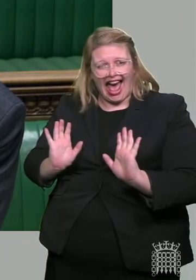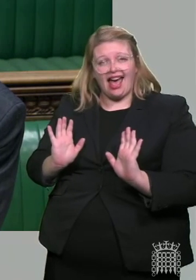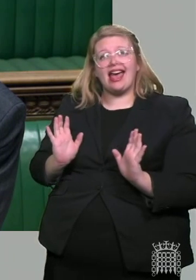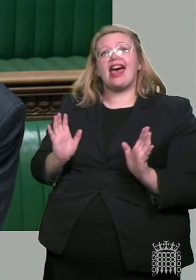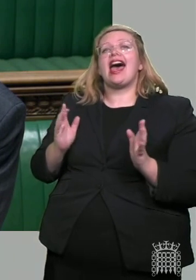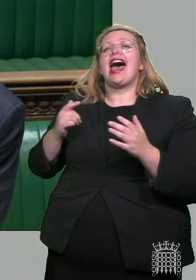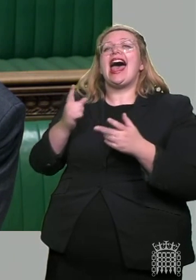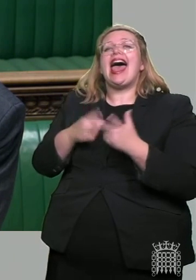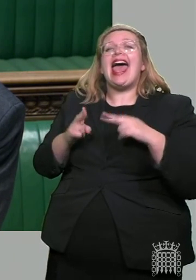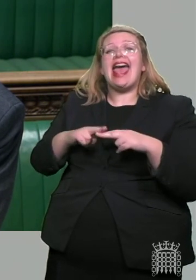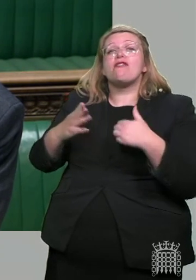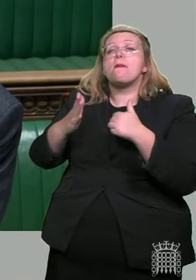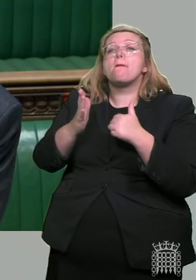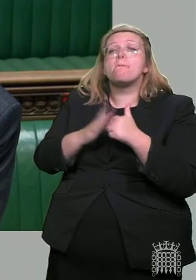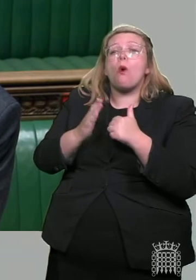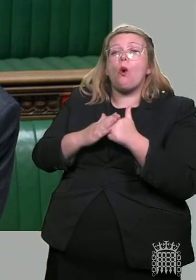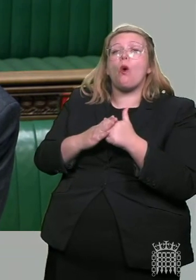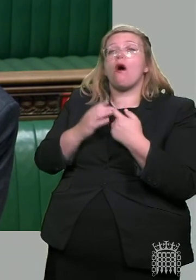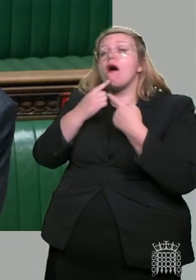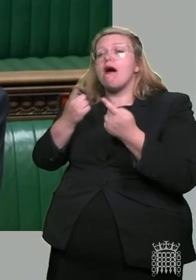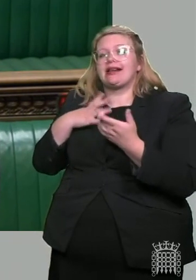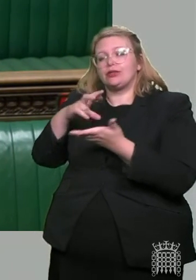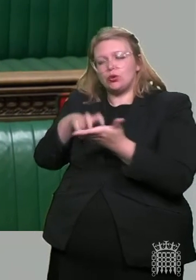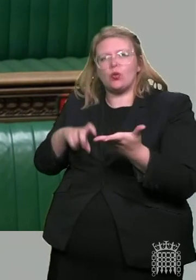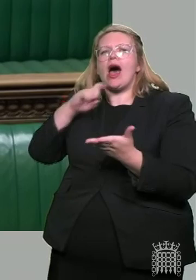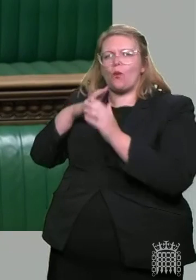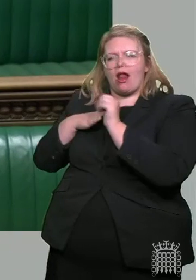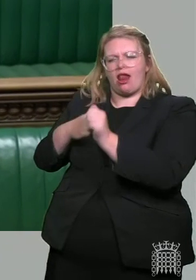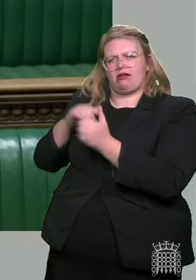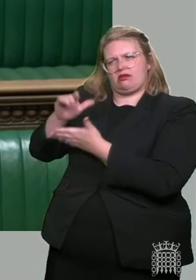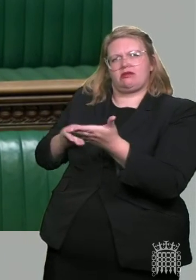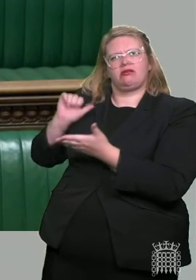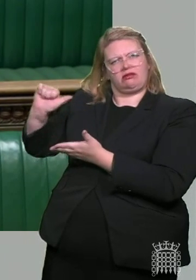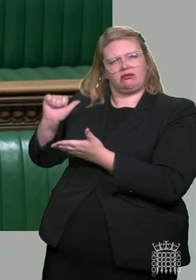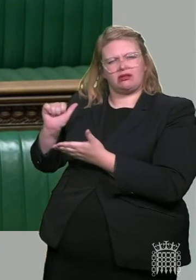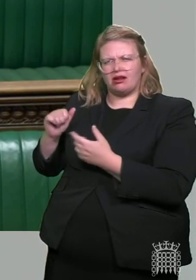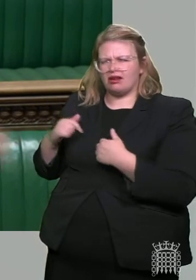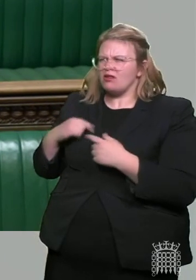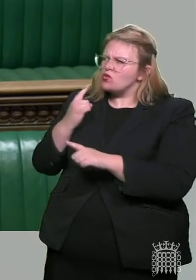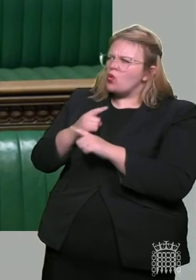The right honourable and learned Gentleman talks about housing costs.